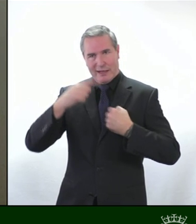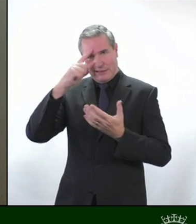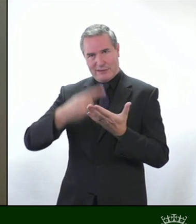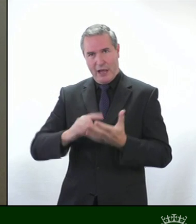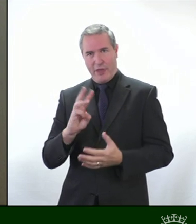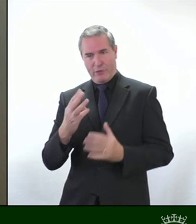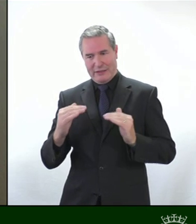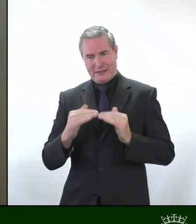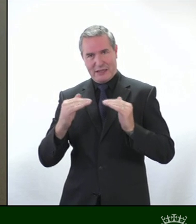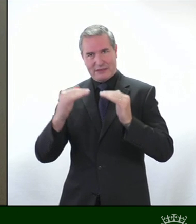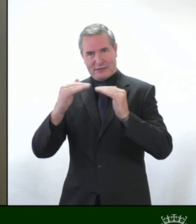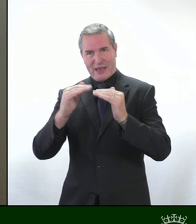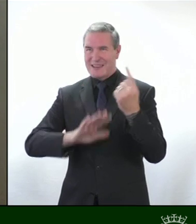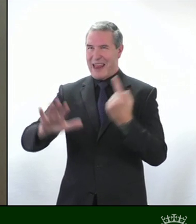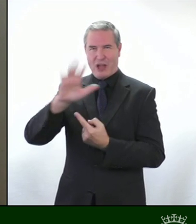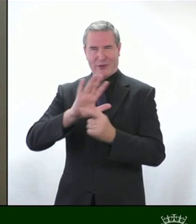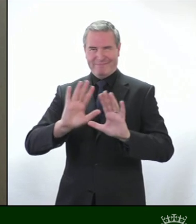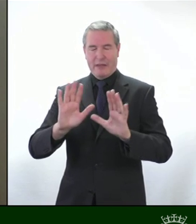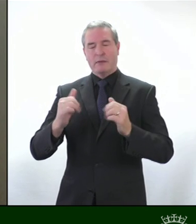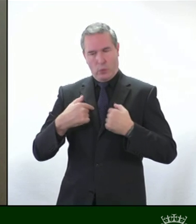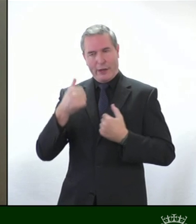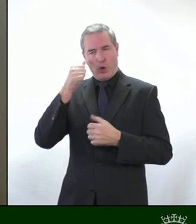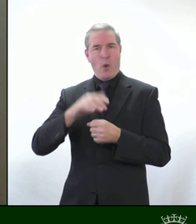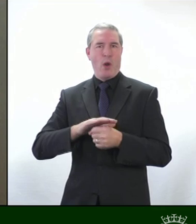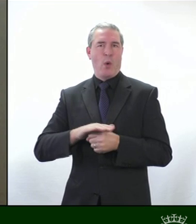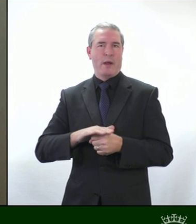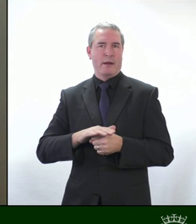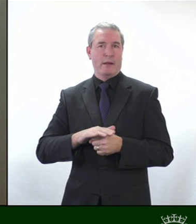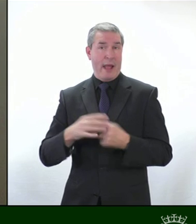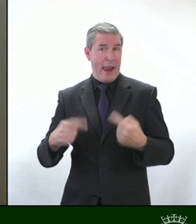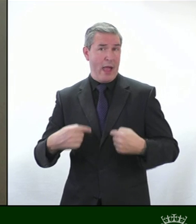After all, local decision makers know their patches far better than any Whitehall official.